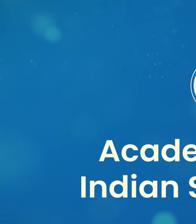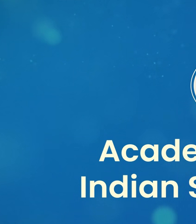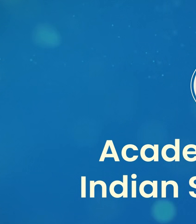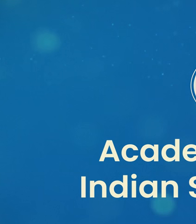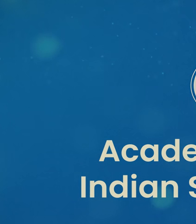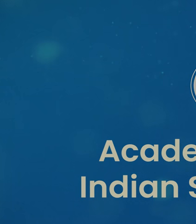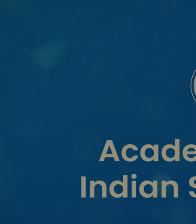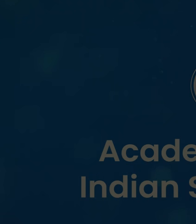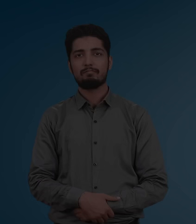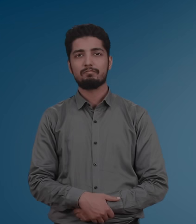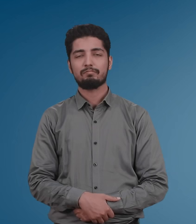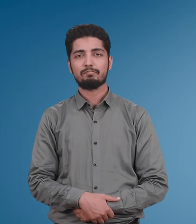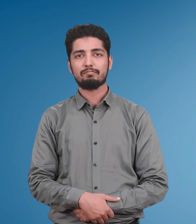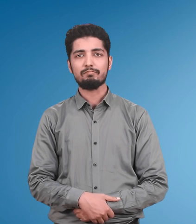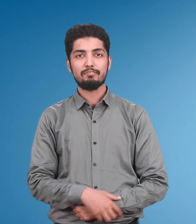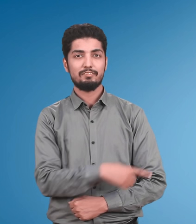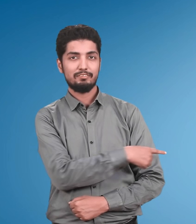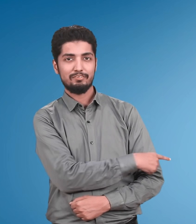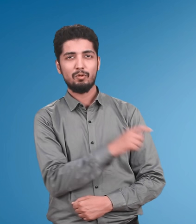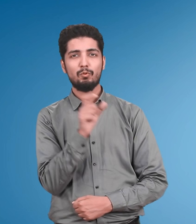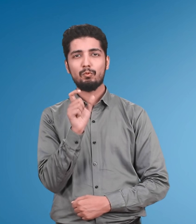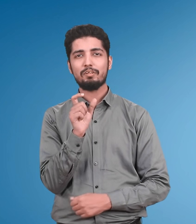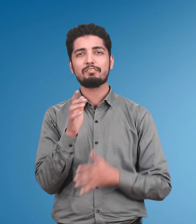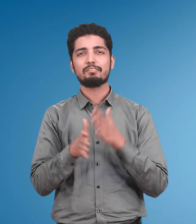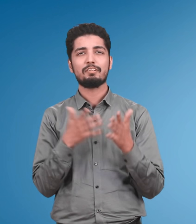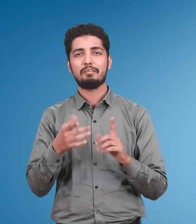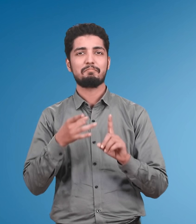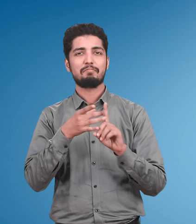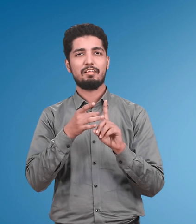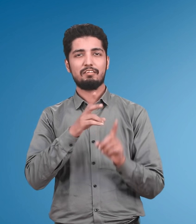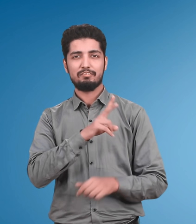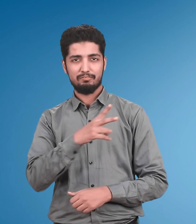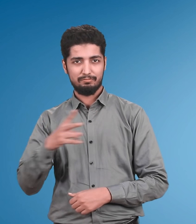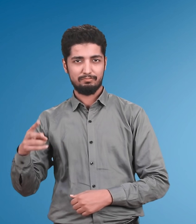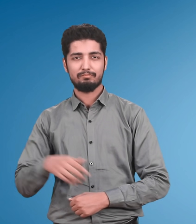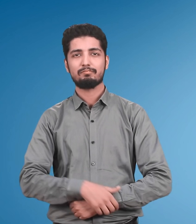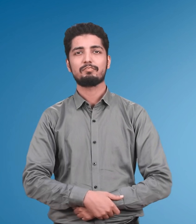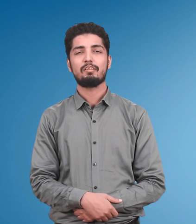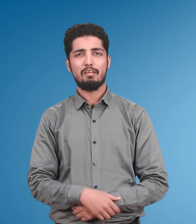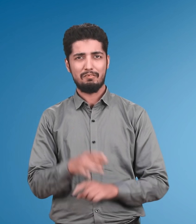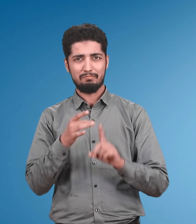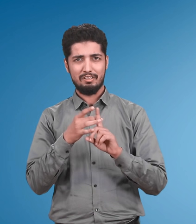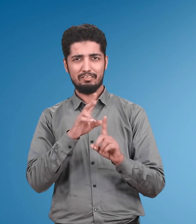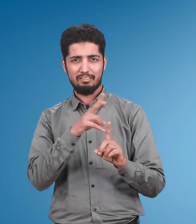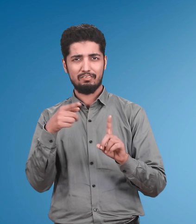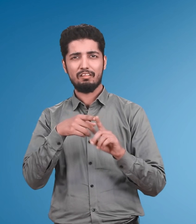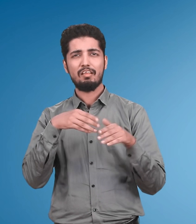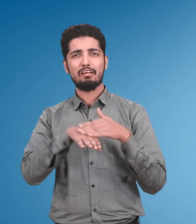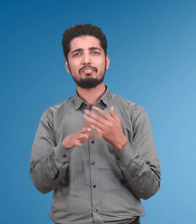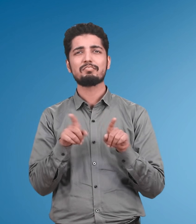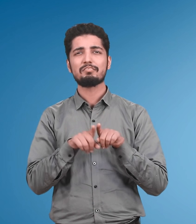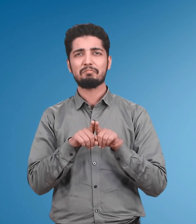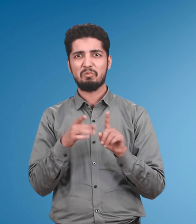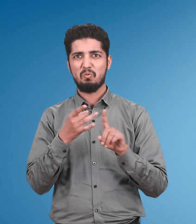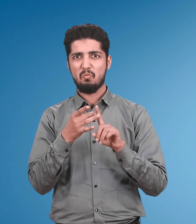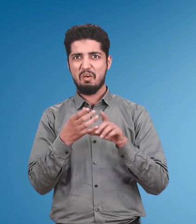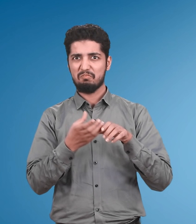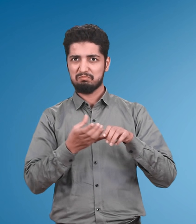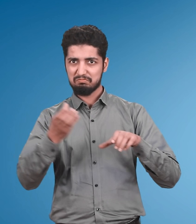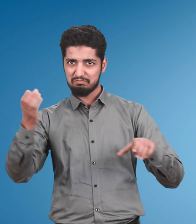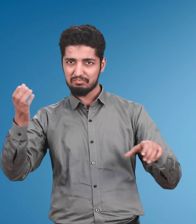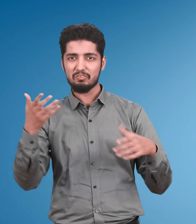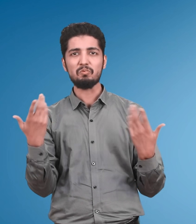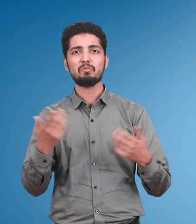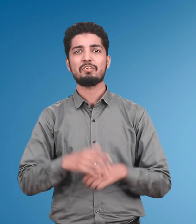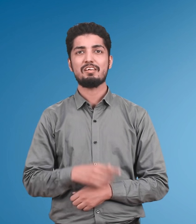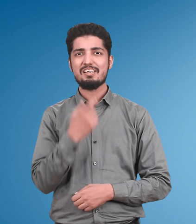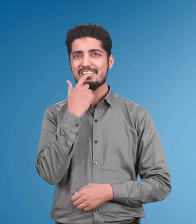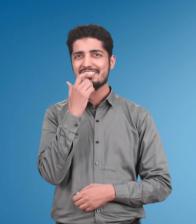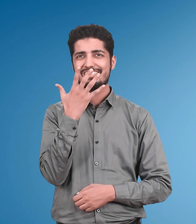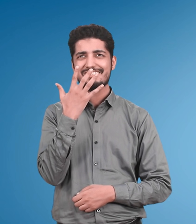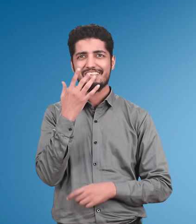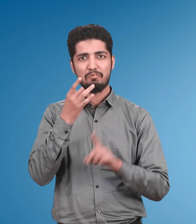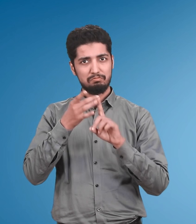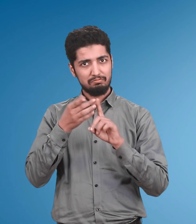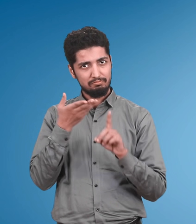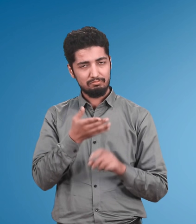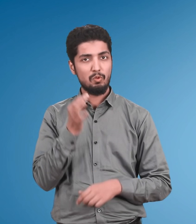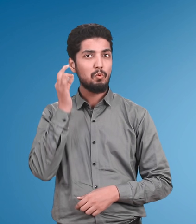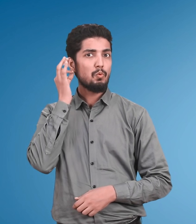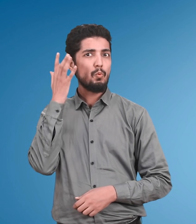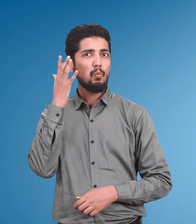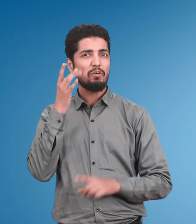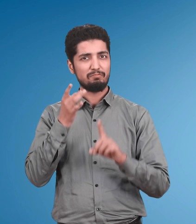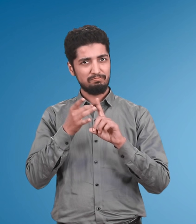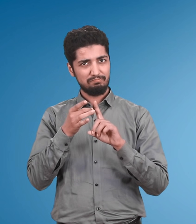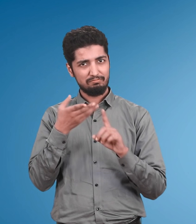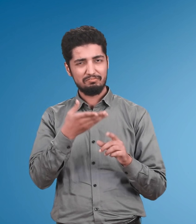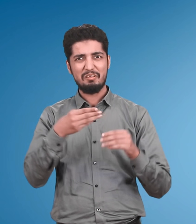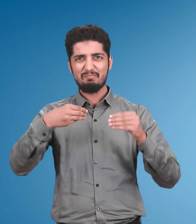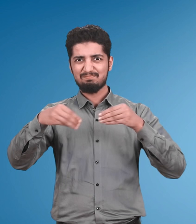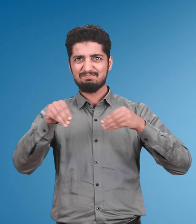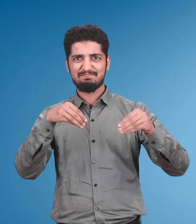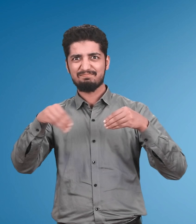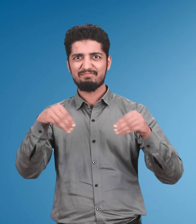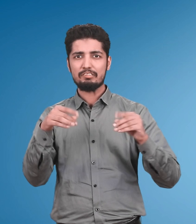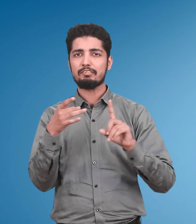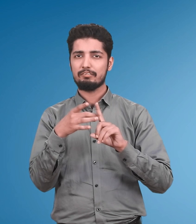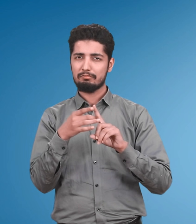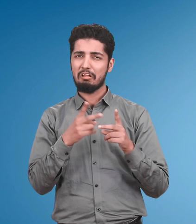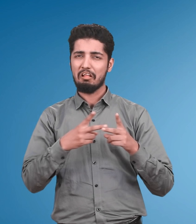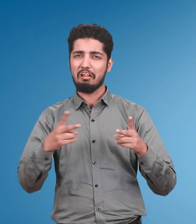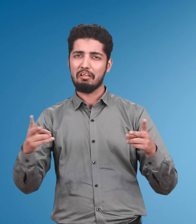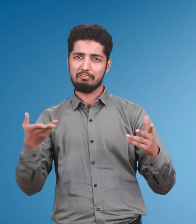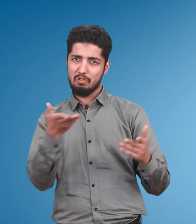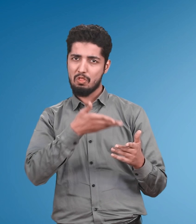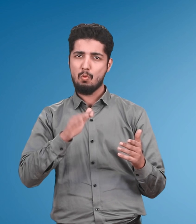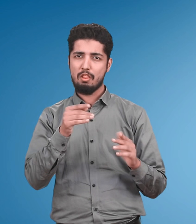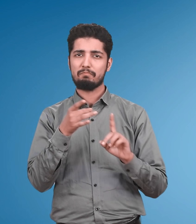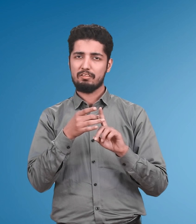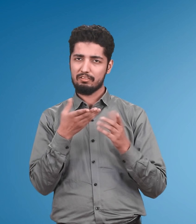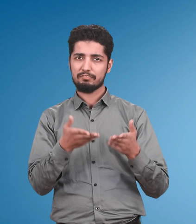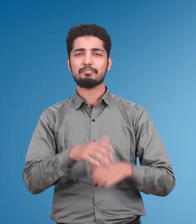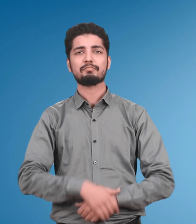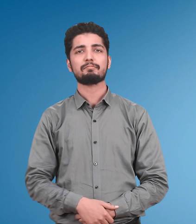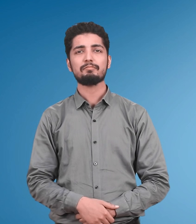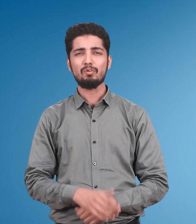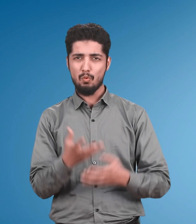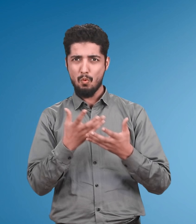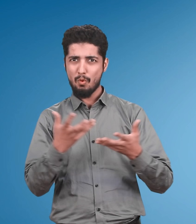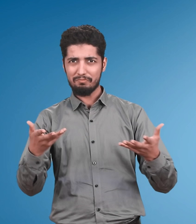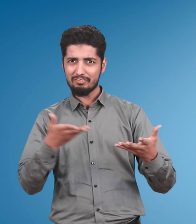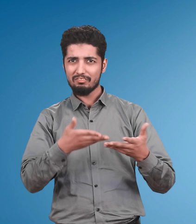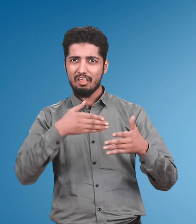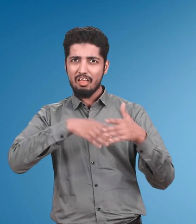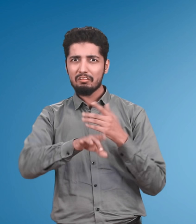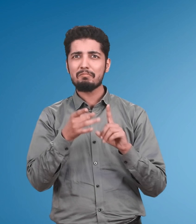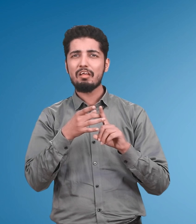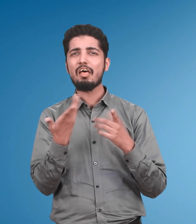Metal This sign means metals. These are materials, for example, iron, silver, gold, aluminum, etc. used to make objects,